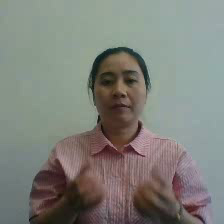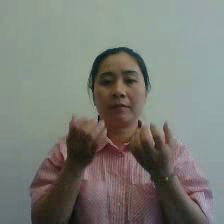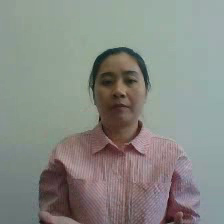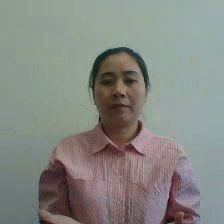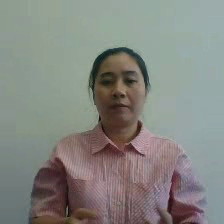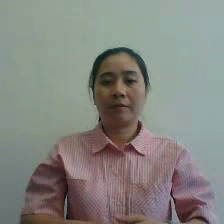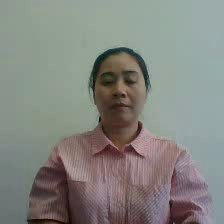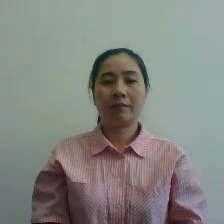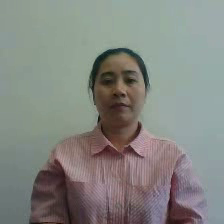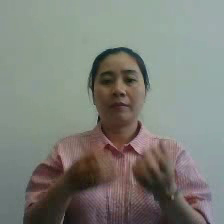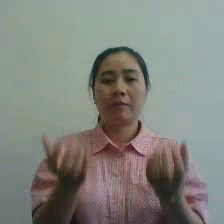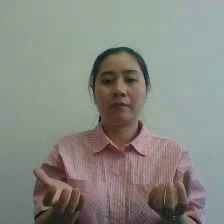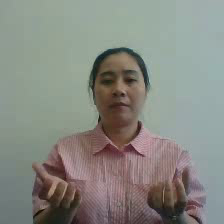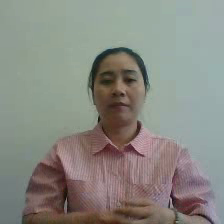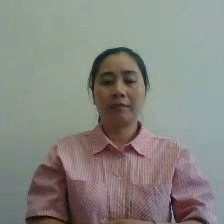Nặng